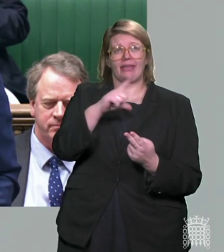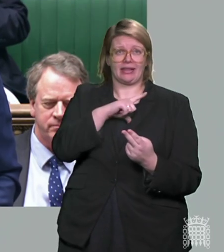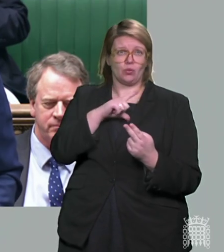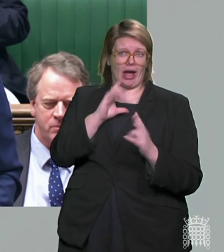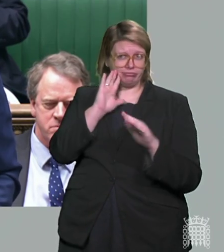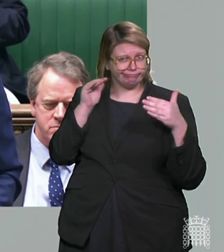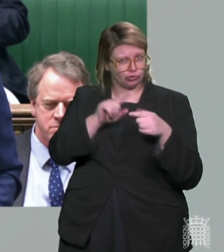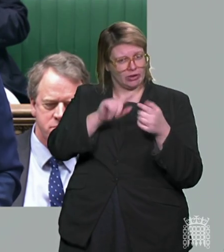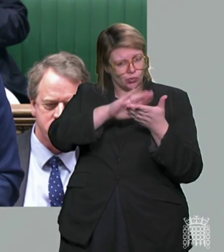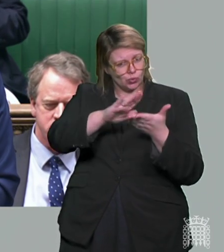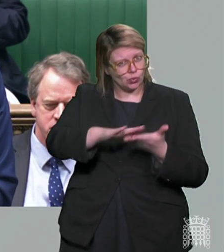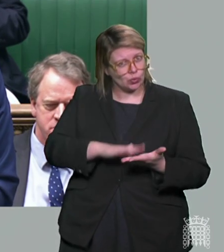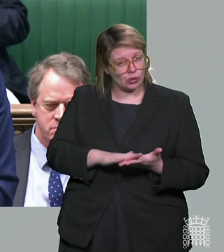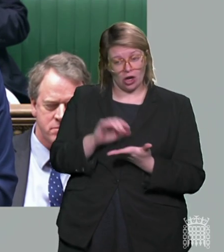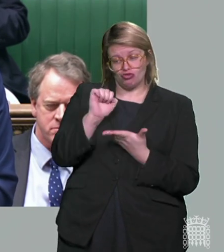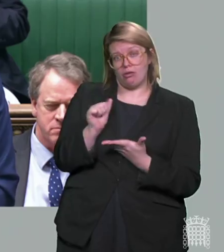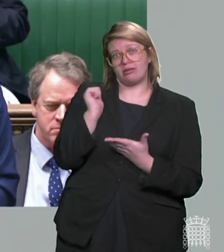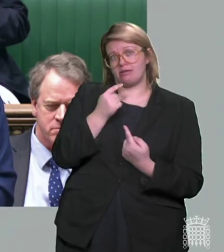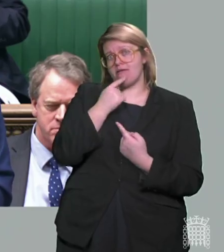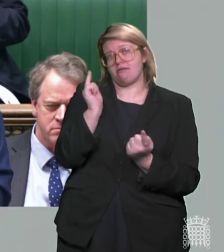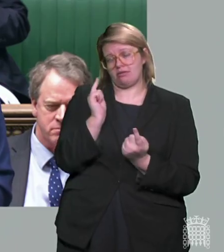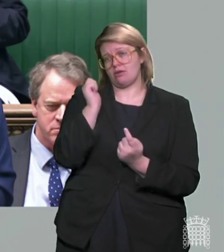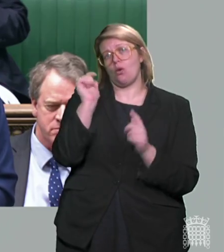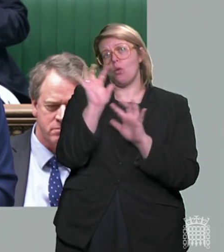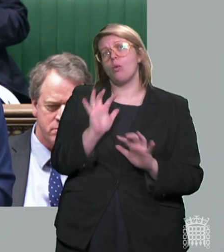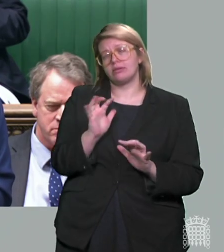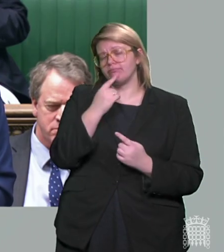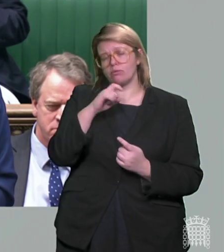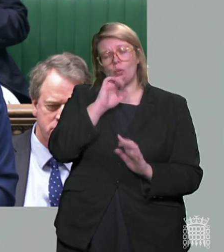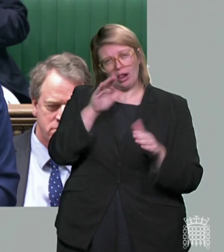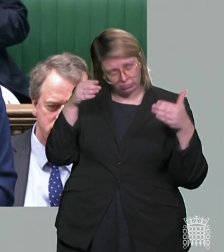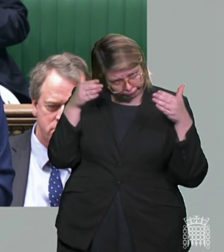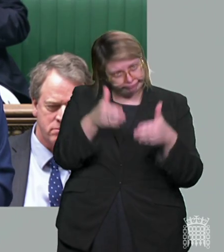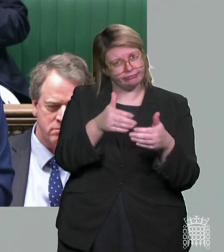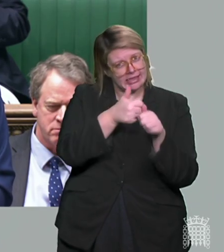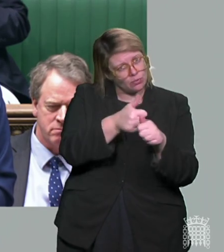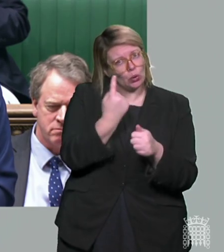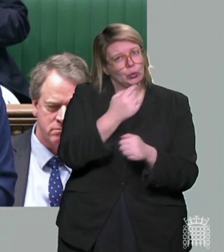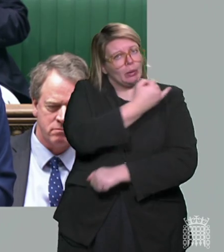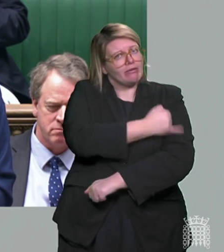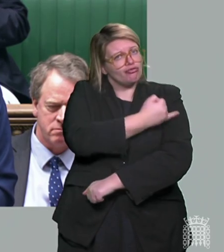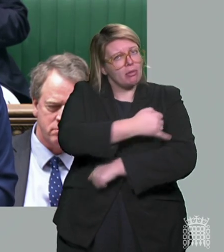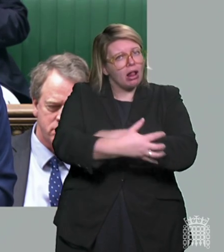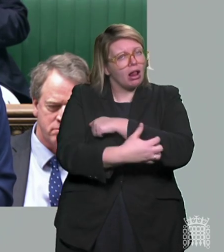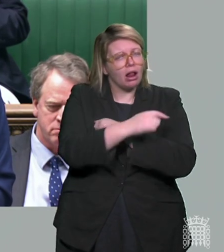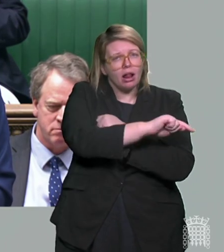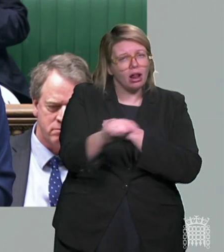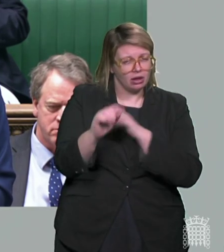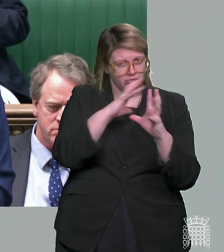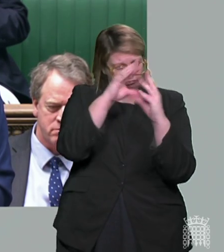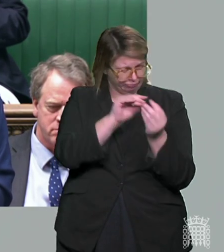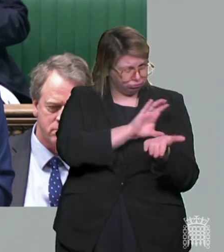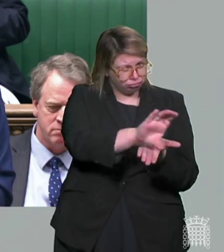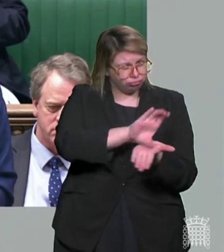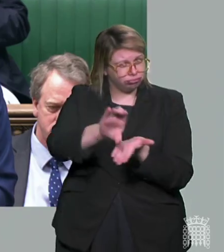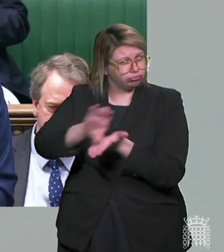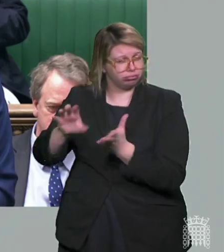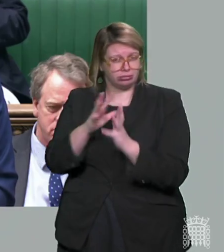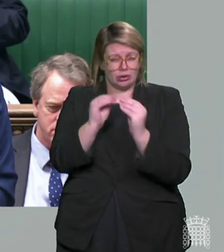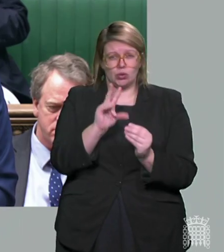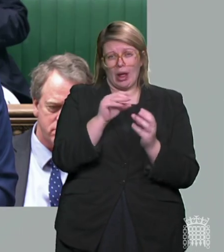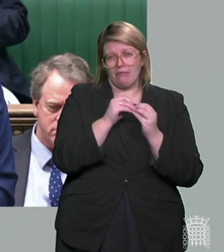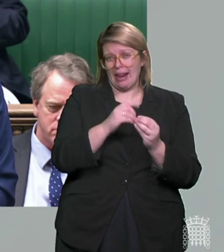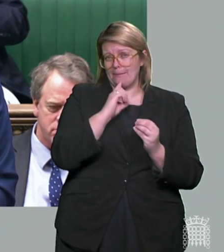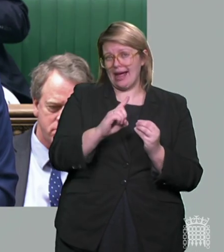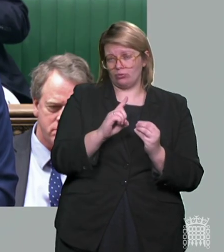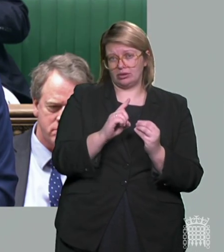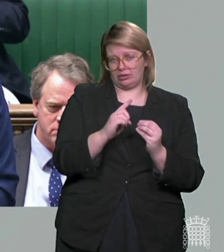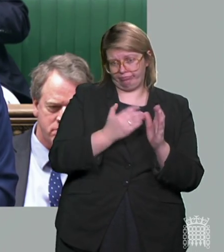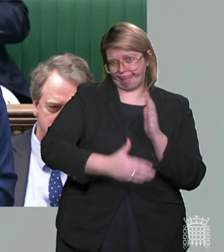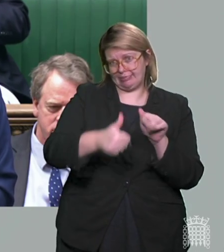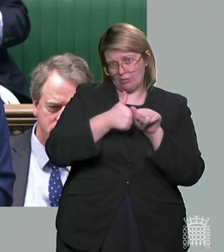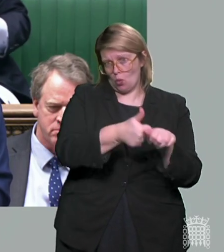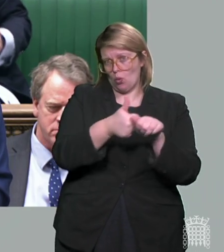As was outlined in the Chancellor’s autumn statement, the Government are committed to supporting the most vulnerable households across the UK with £12 billion-worth of direct support in 2023-24.